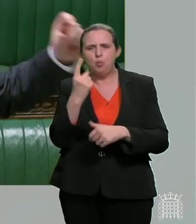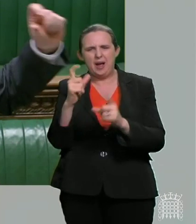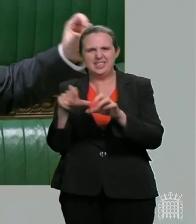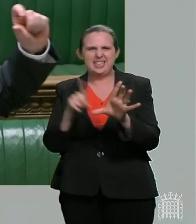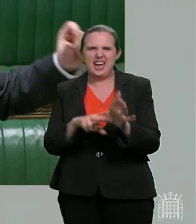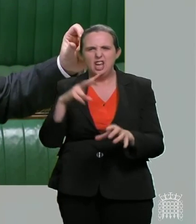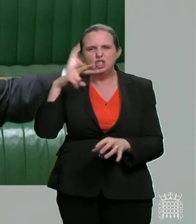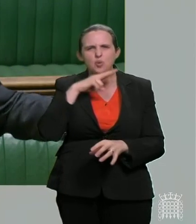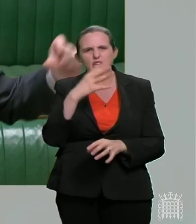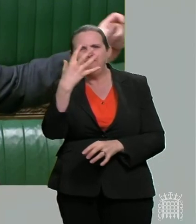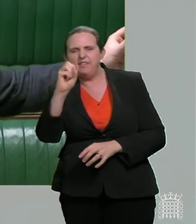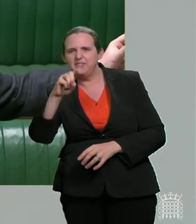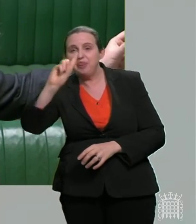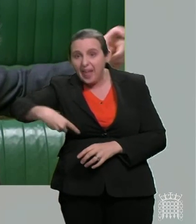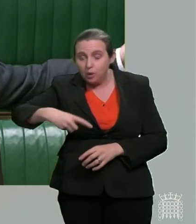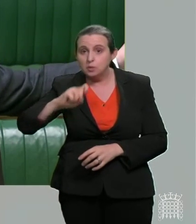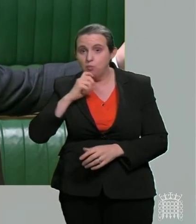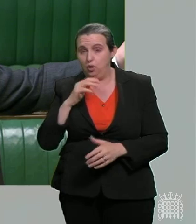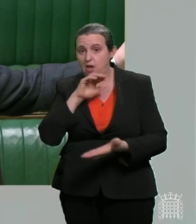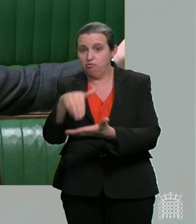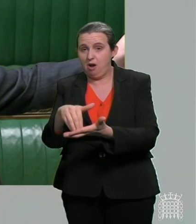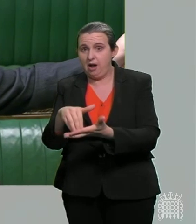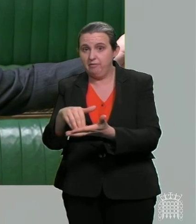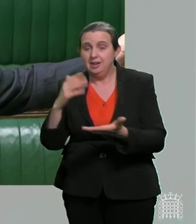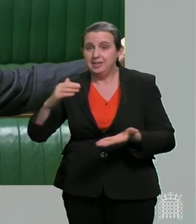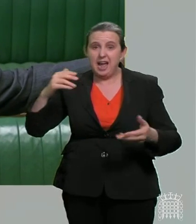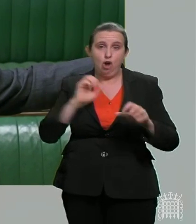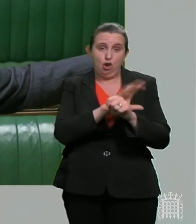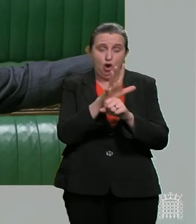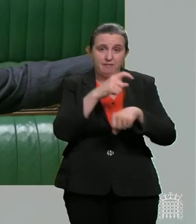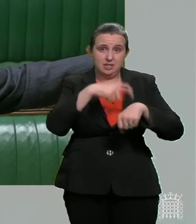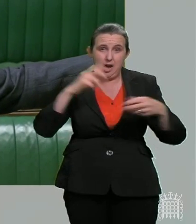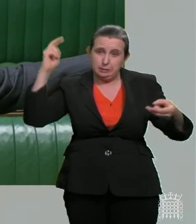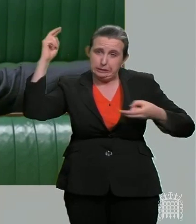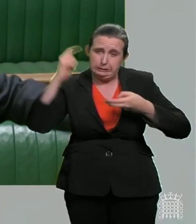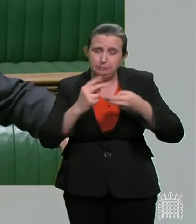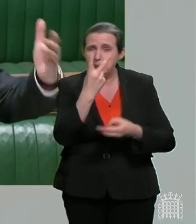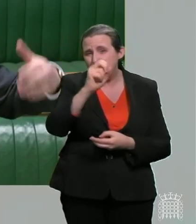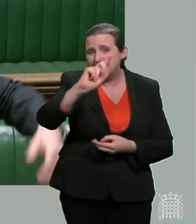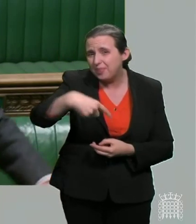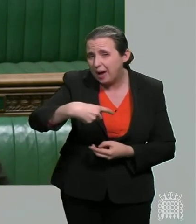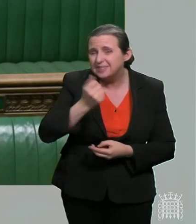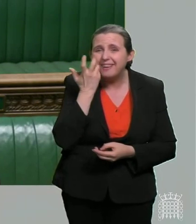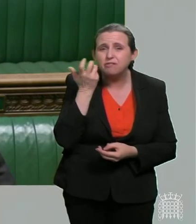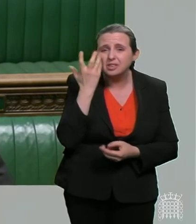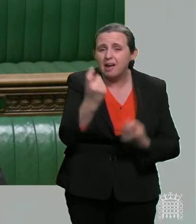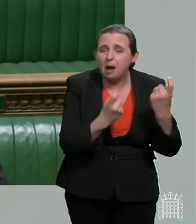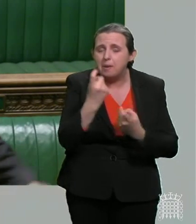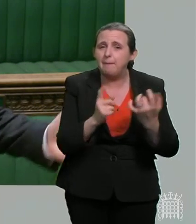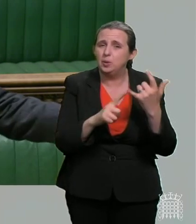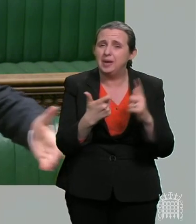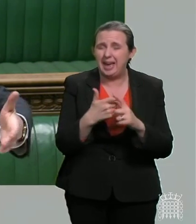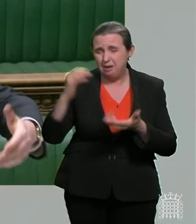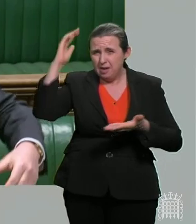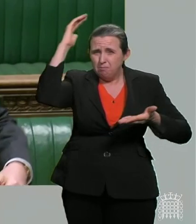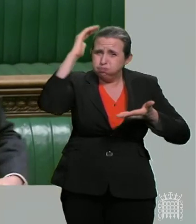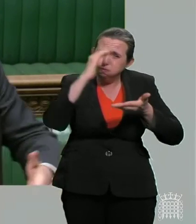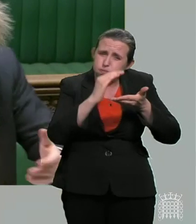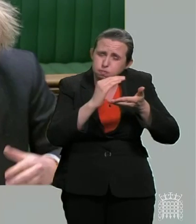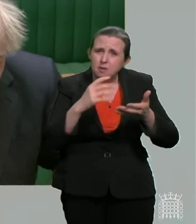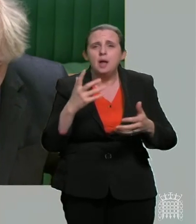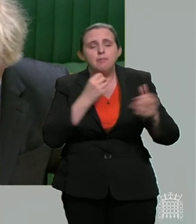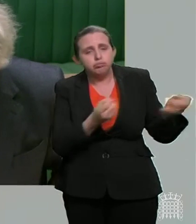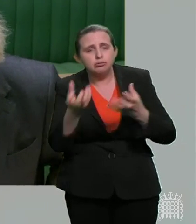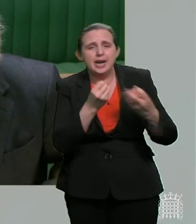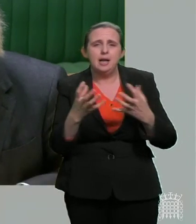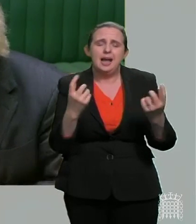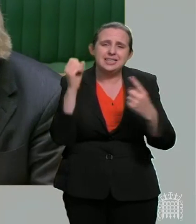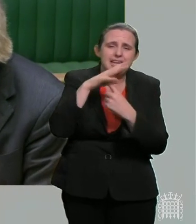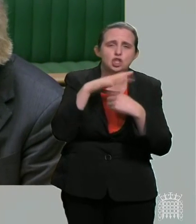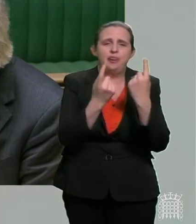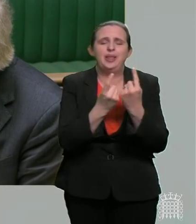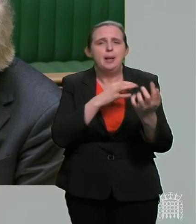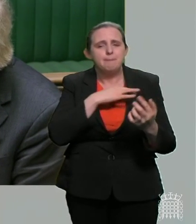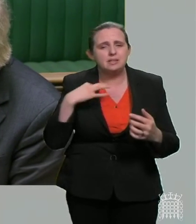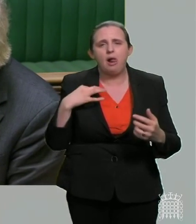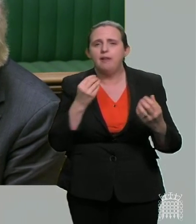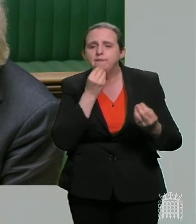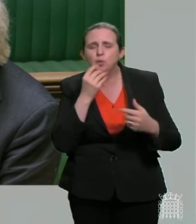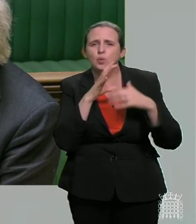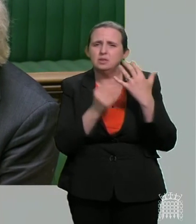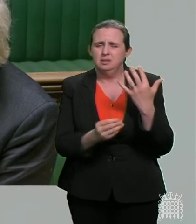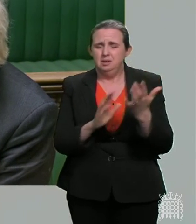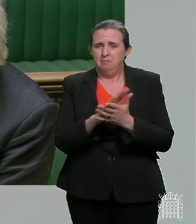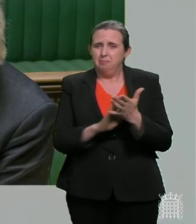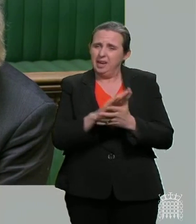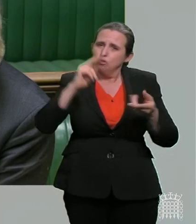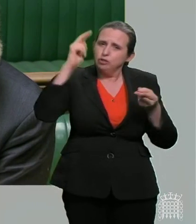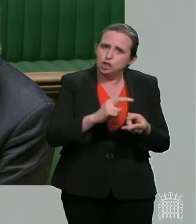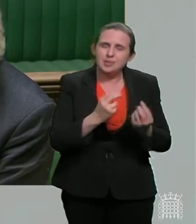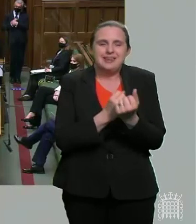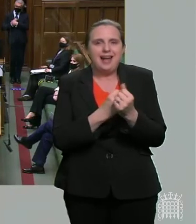We have got it down to about 20,000, 5,000 of whom are involved in bringing vital things into this country, such as medicines and food, as we discussed last week and which the right honourable and learned Gentleman agreed was a good idea.